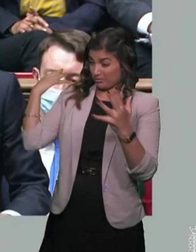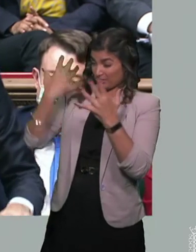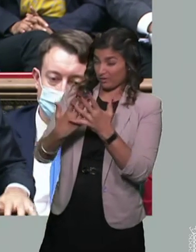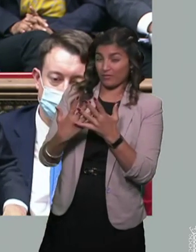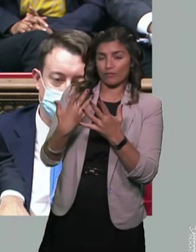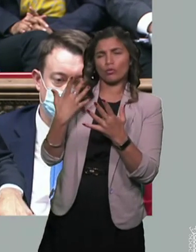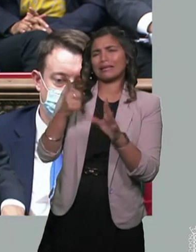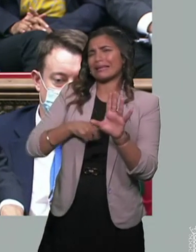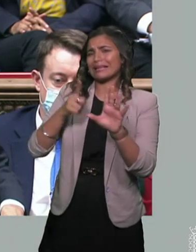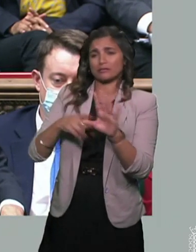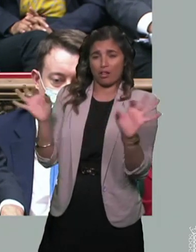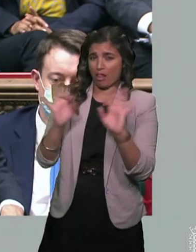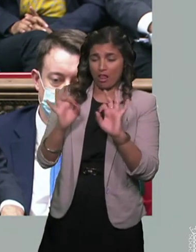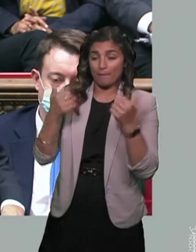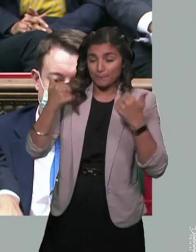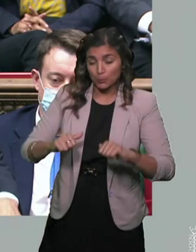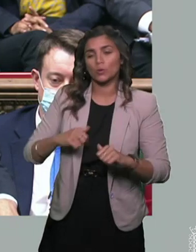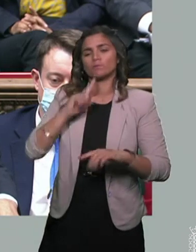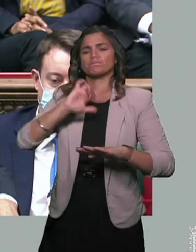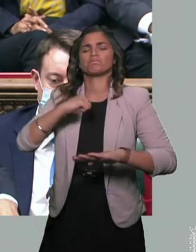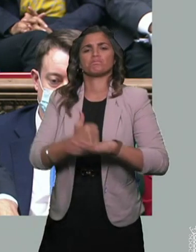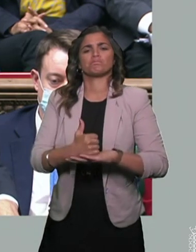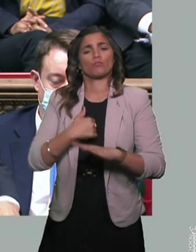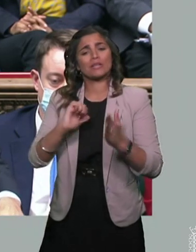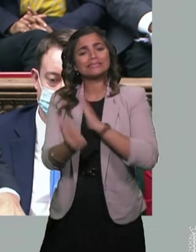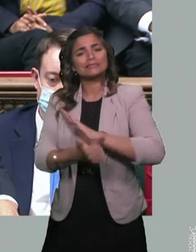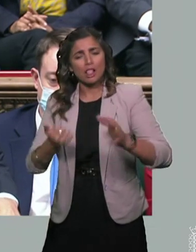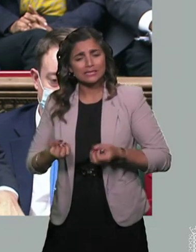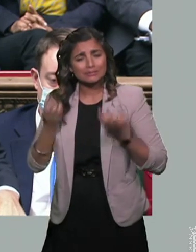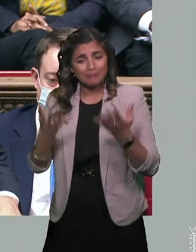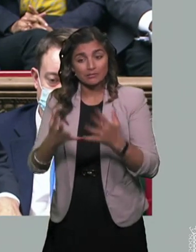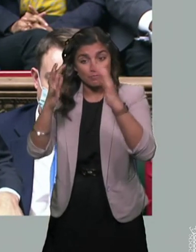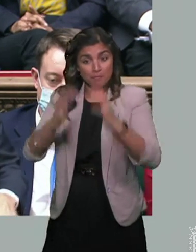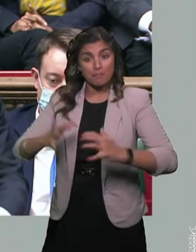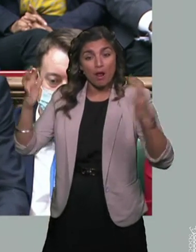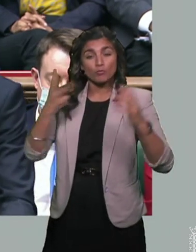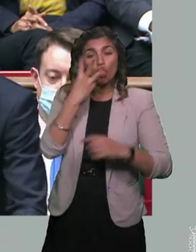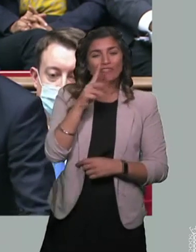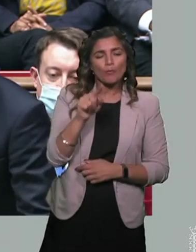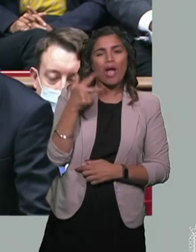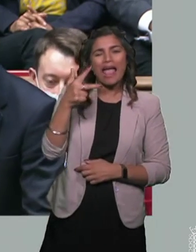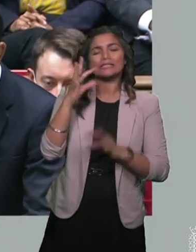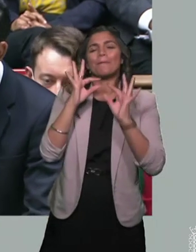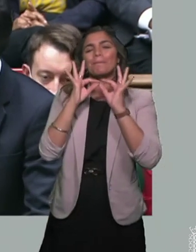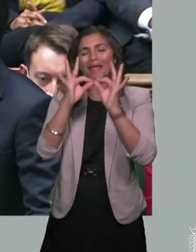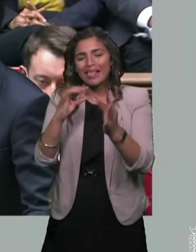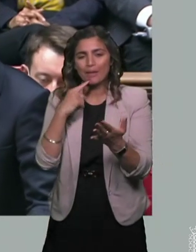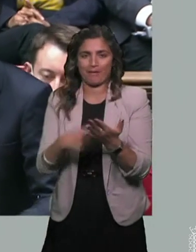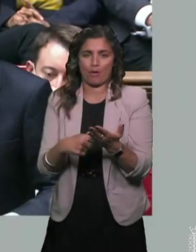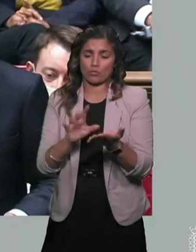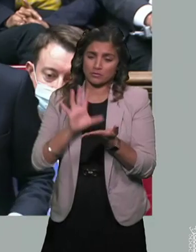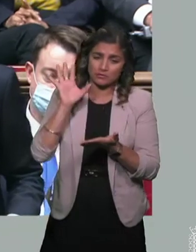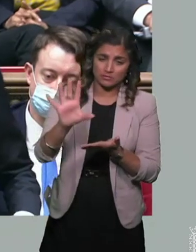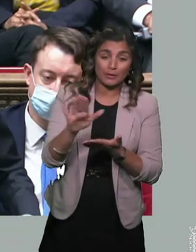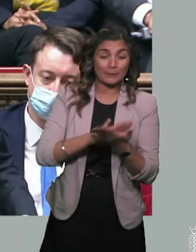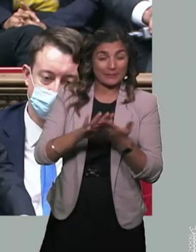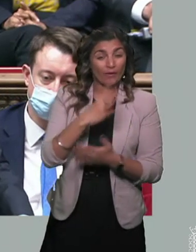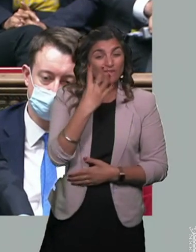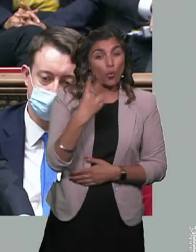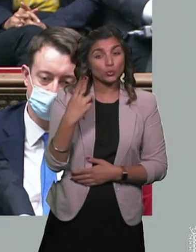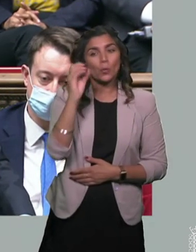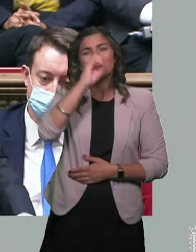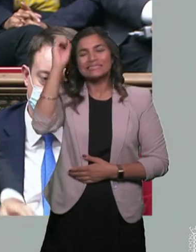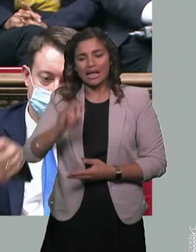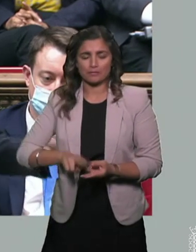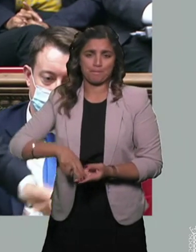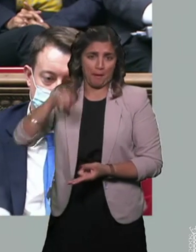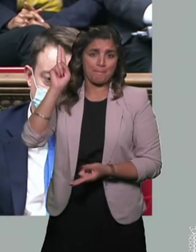We are increasing skills spending over the Parliament by £3.8 billion—an increase of 42%.